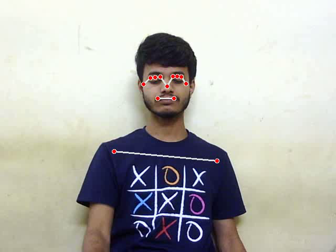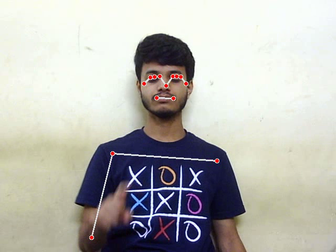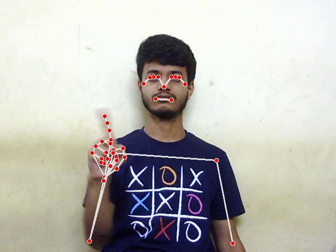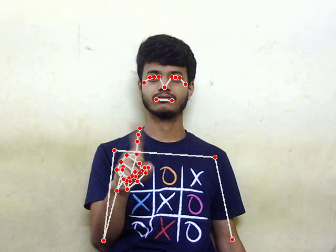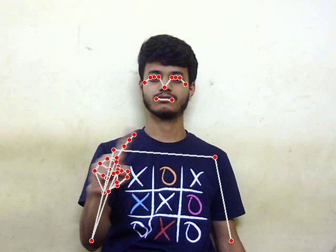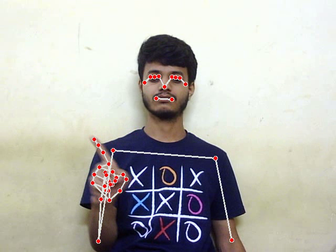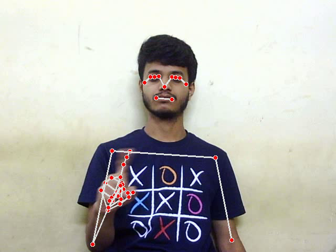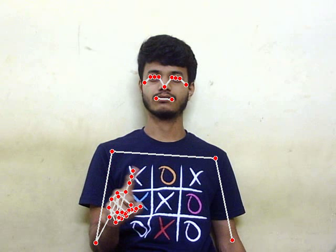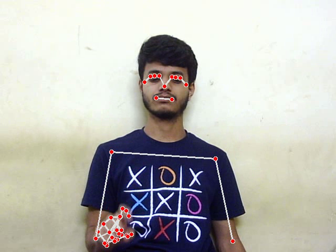where